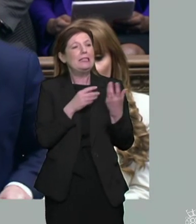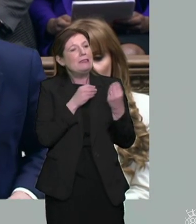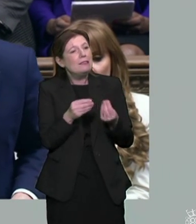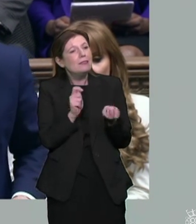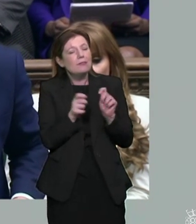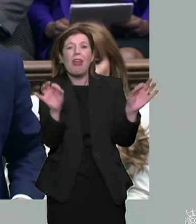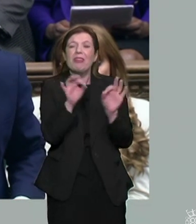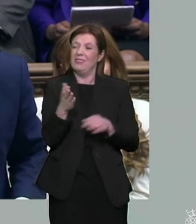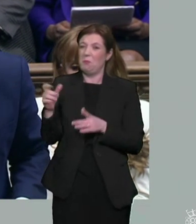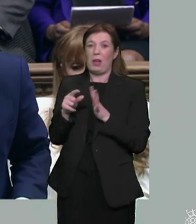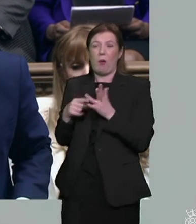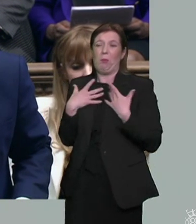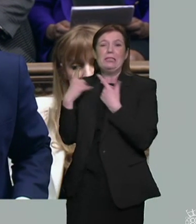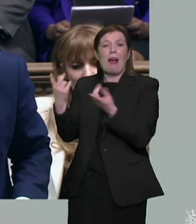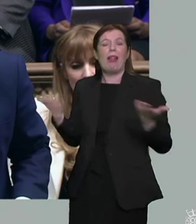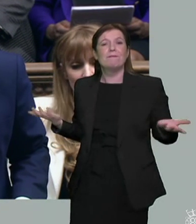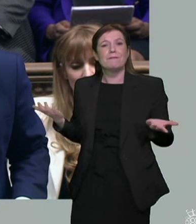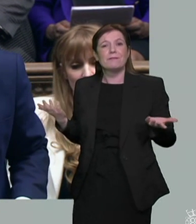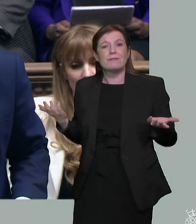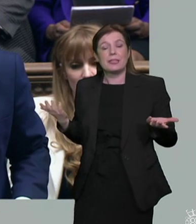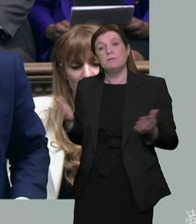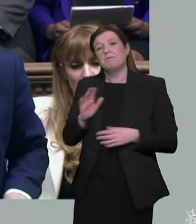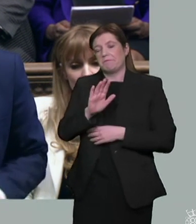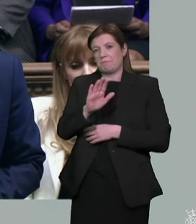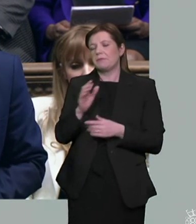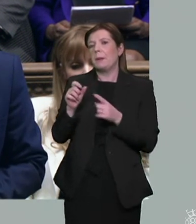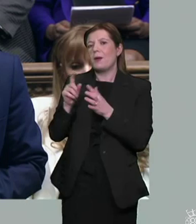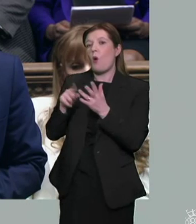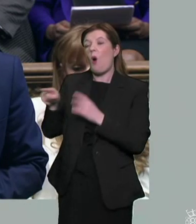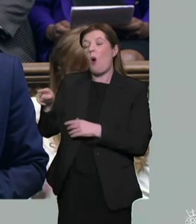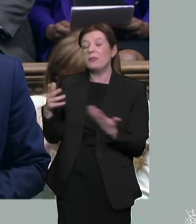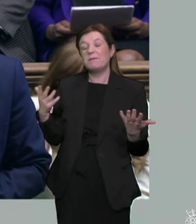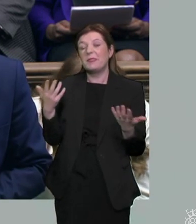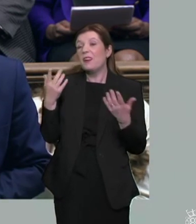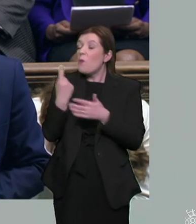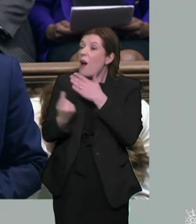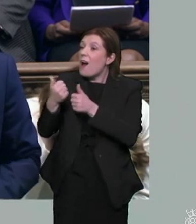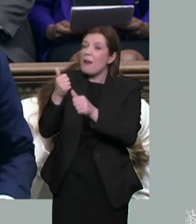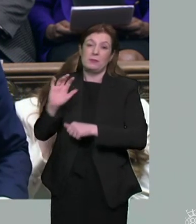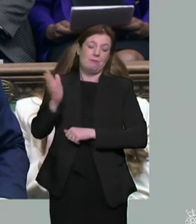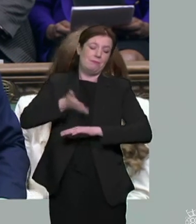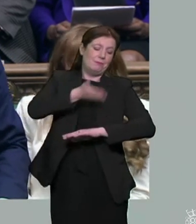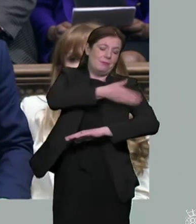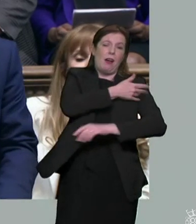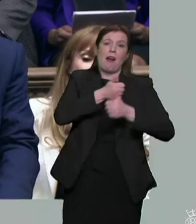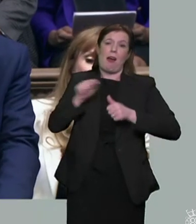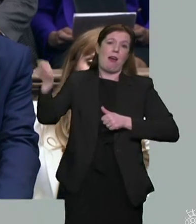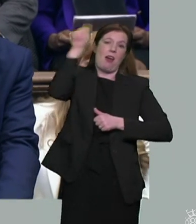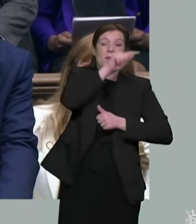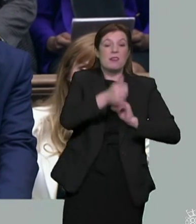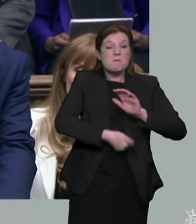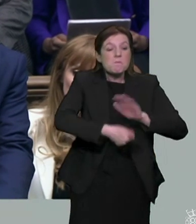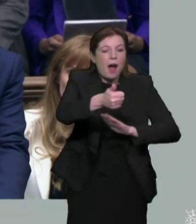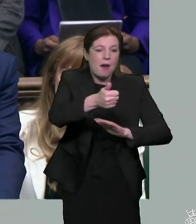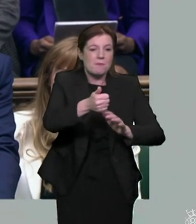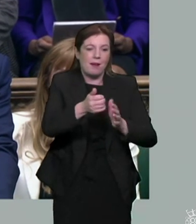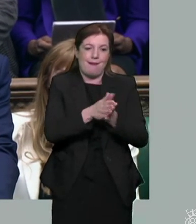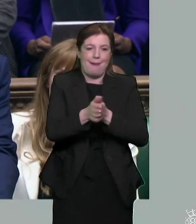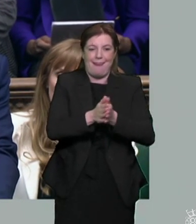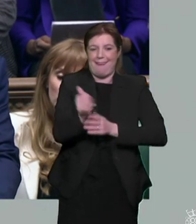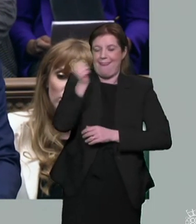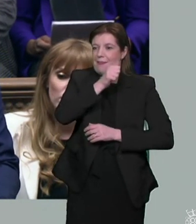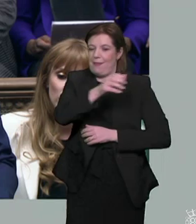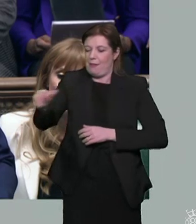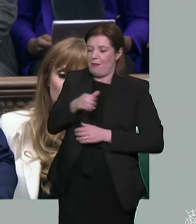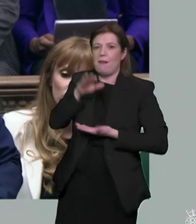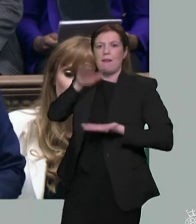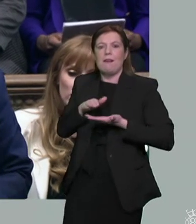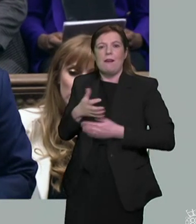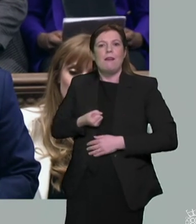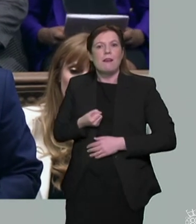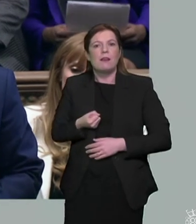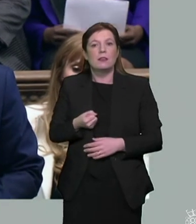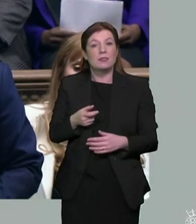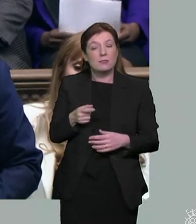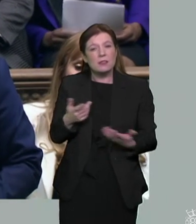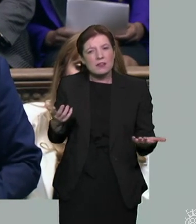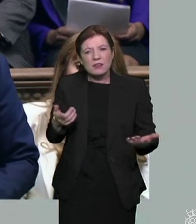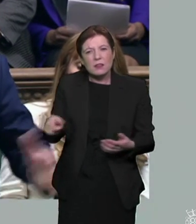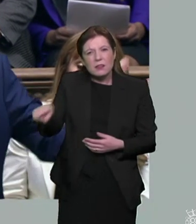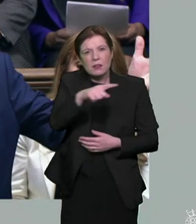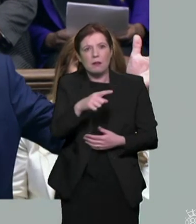P&O’s behaviour comes off the back of a string of fire and rehire cases, with profitable companies threatening to fire workers unless they accept a pay cut.